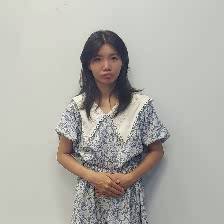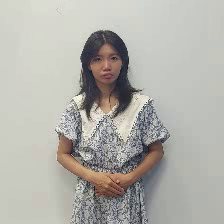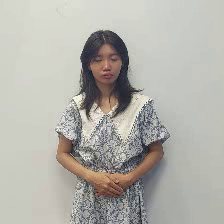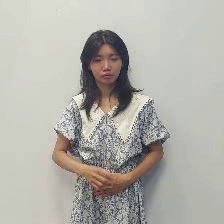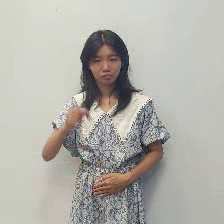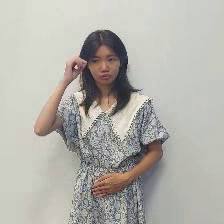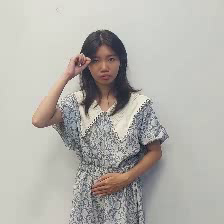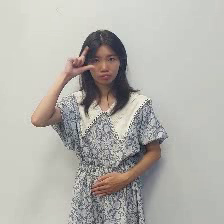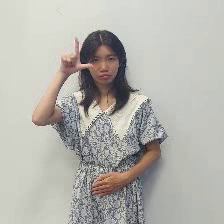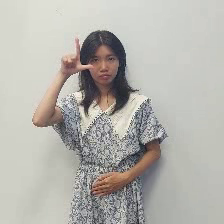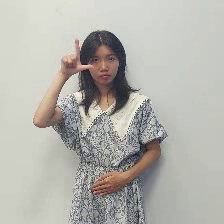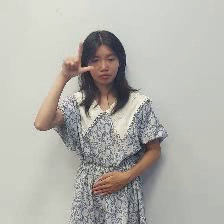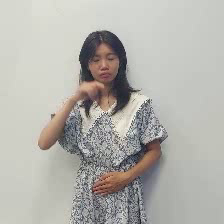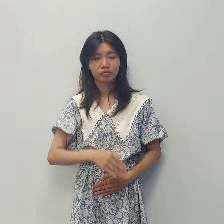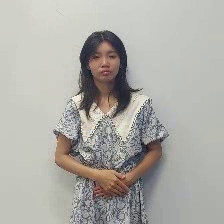Thức dậy